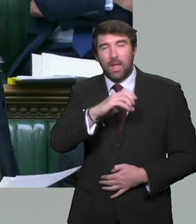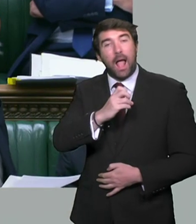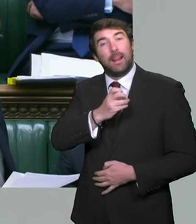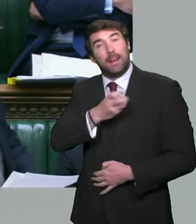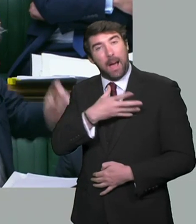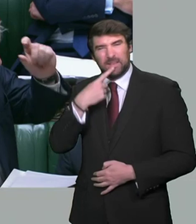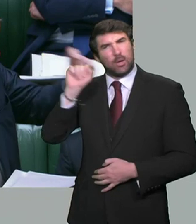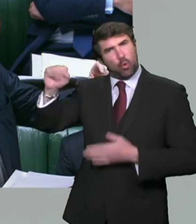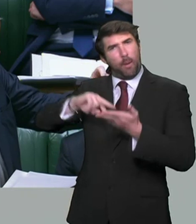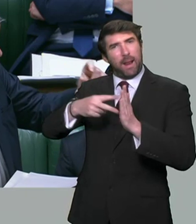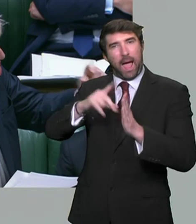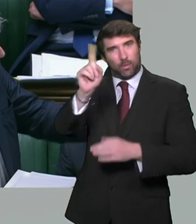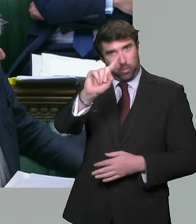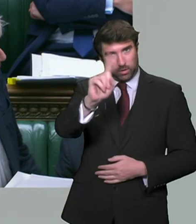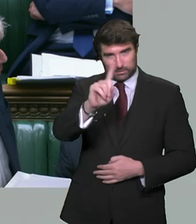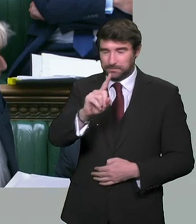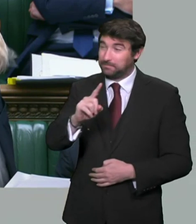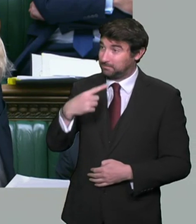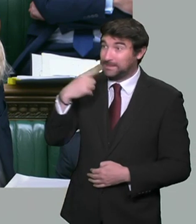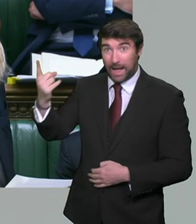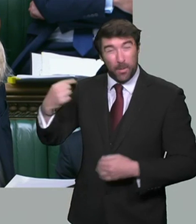In 2018, the current shadow Minister